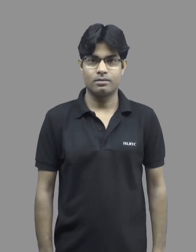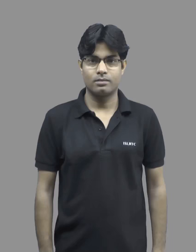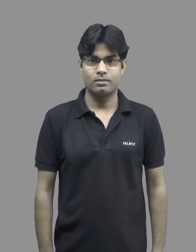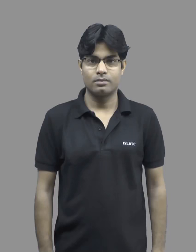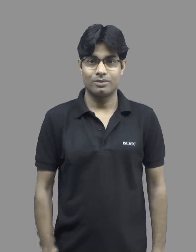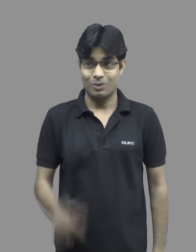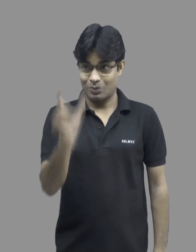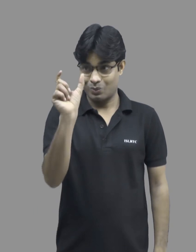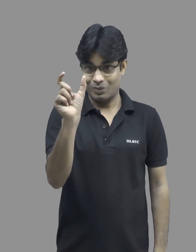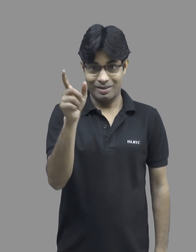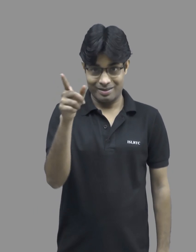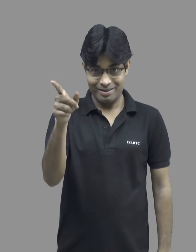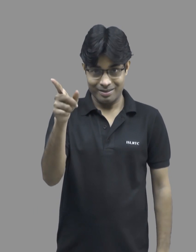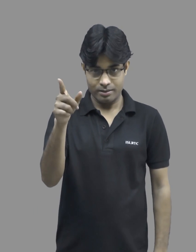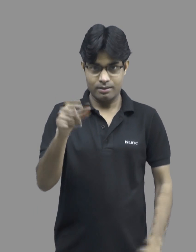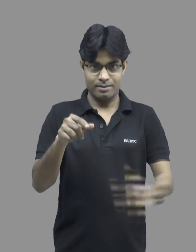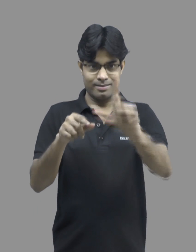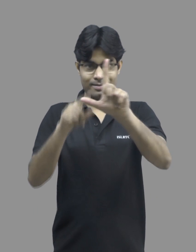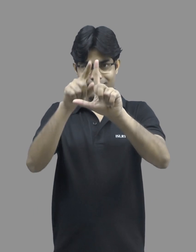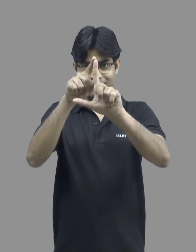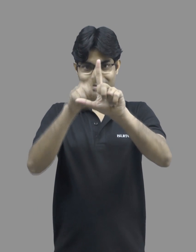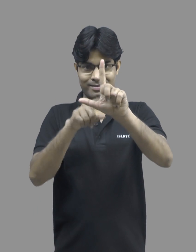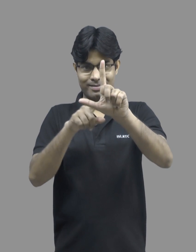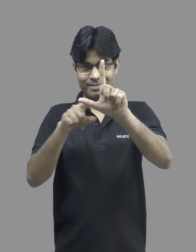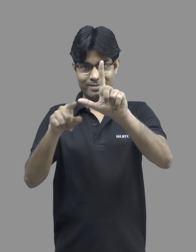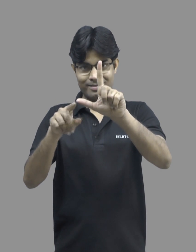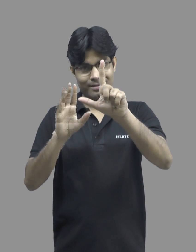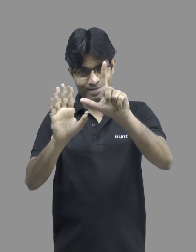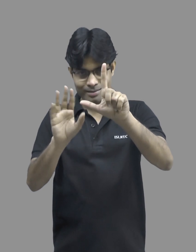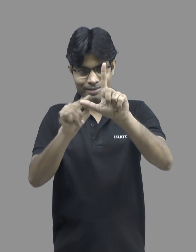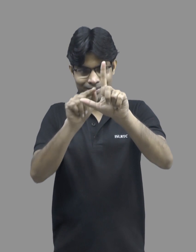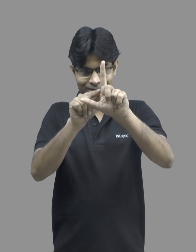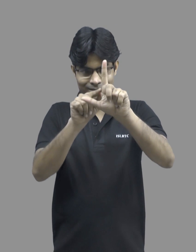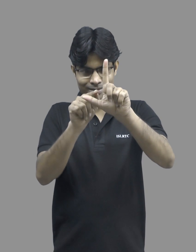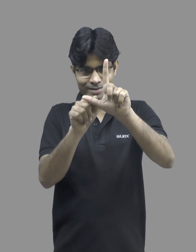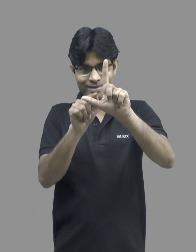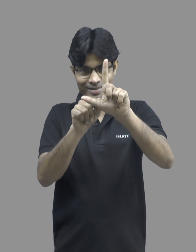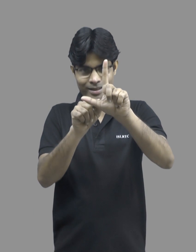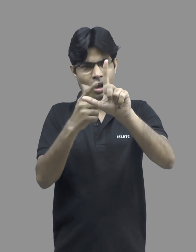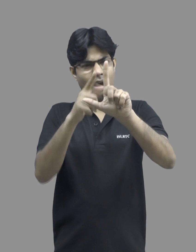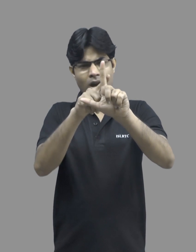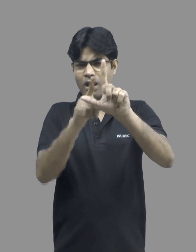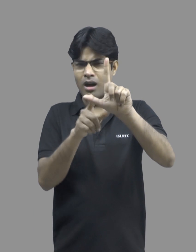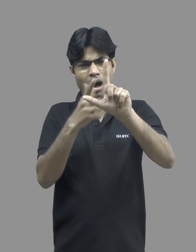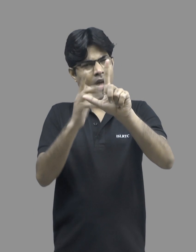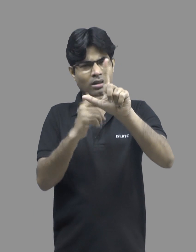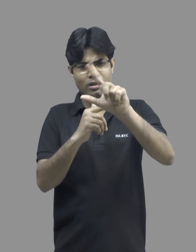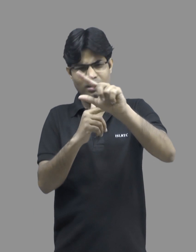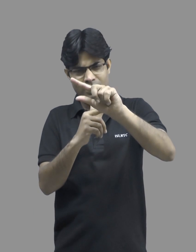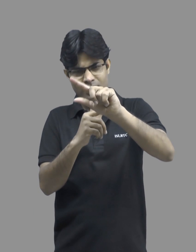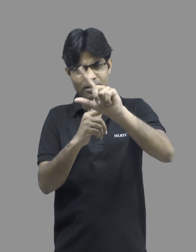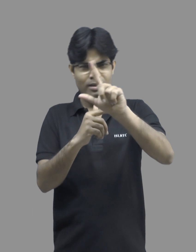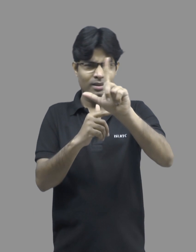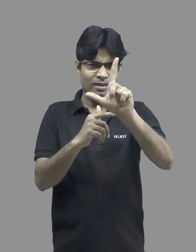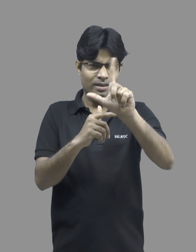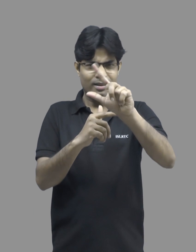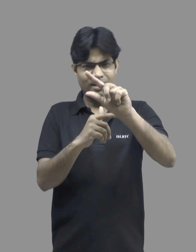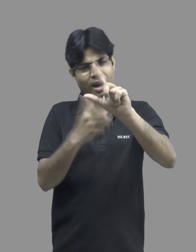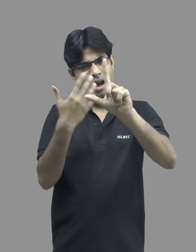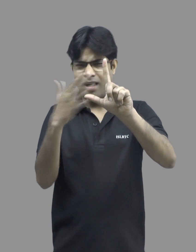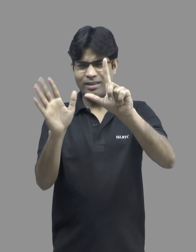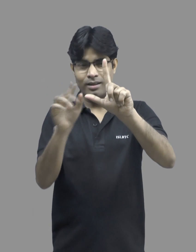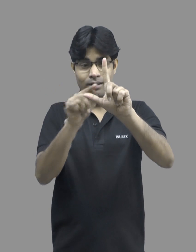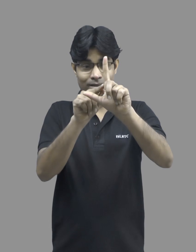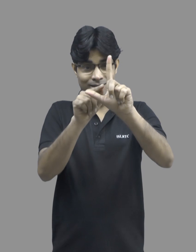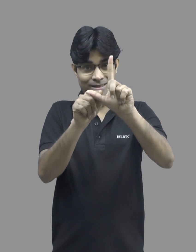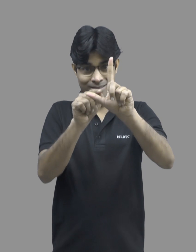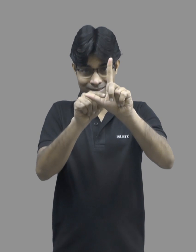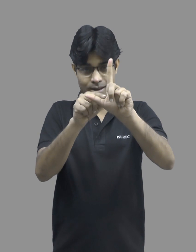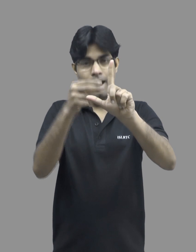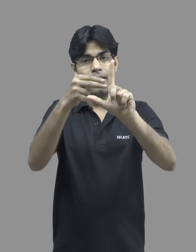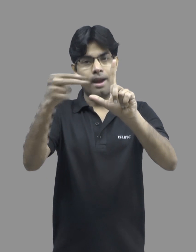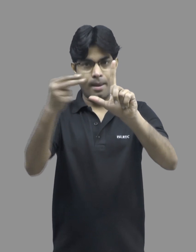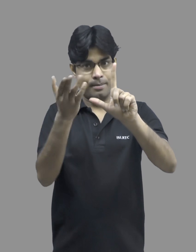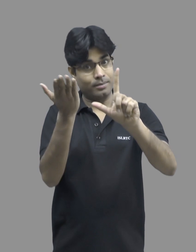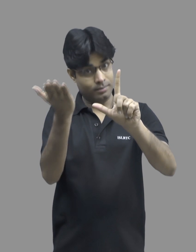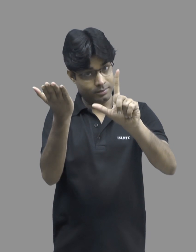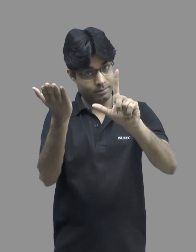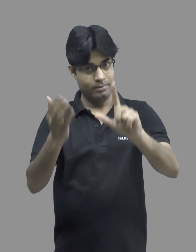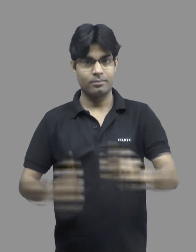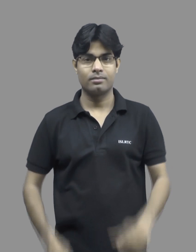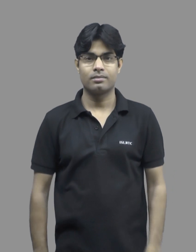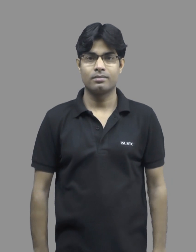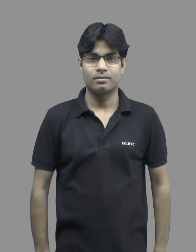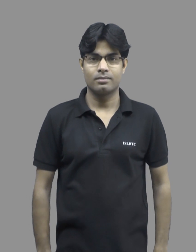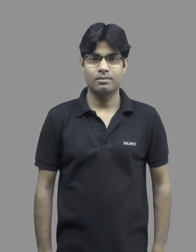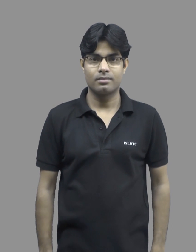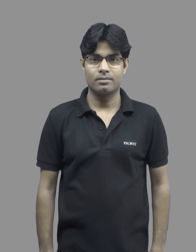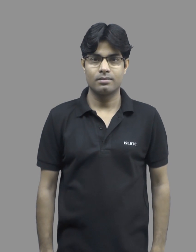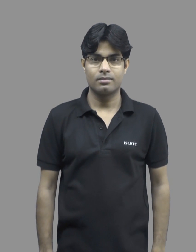Angle